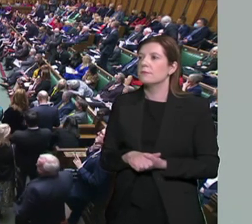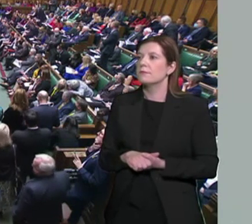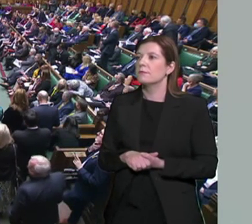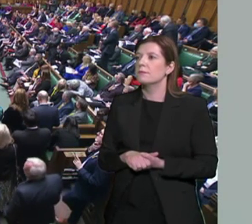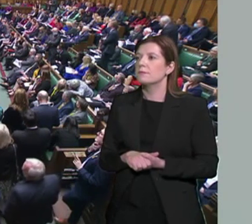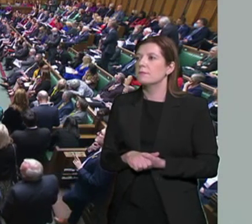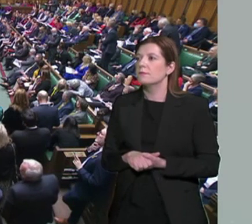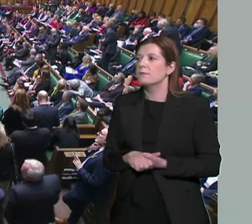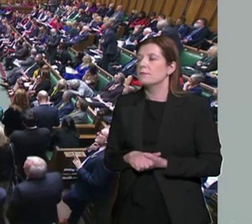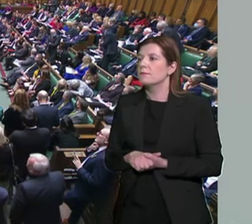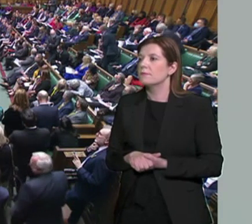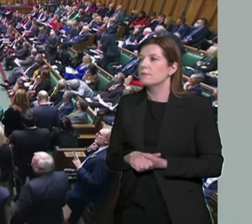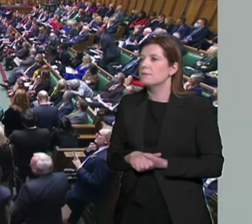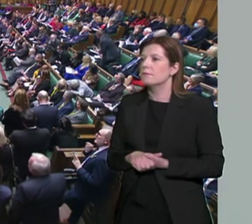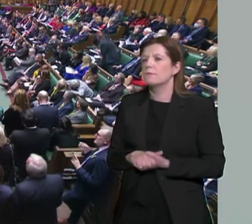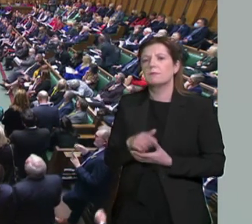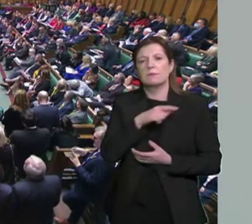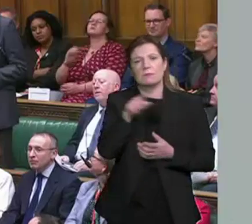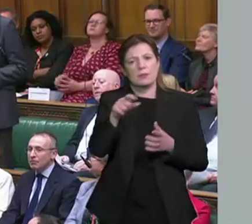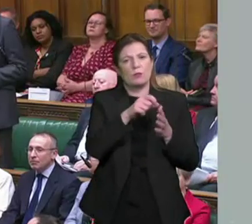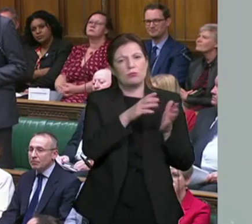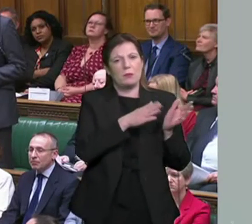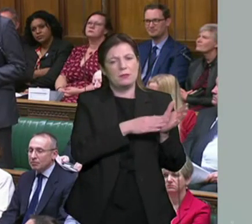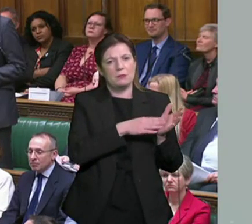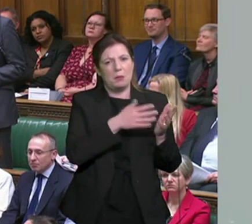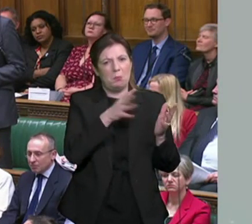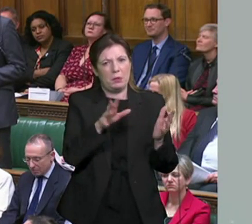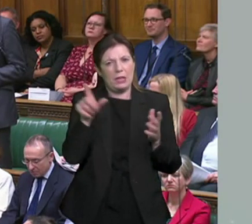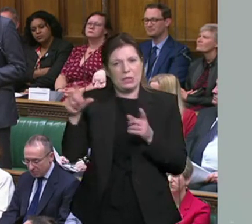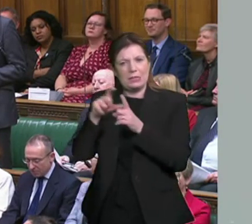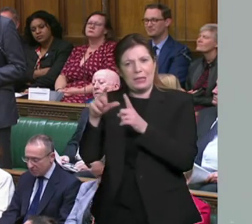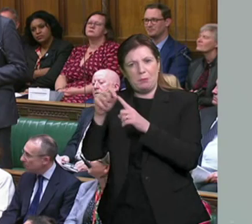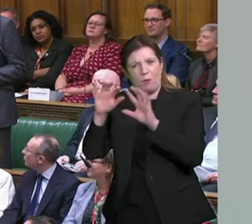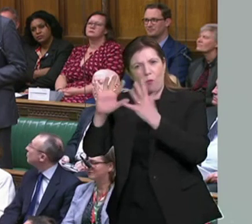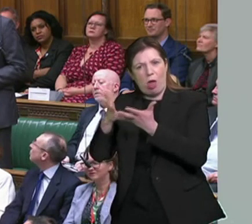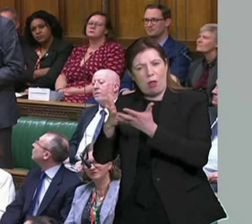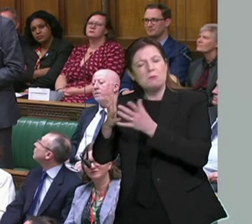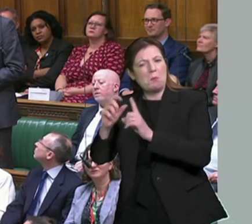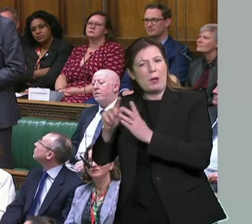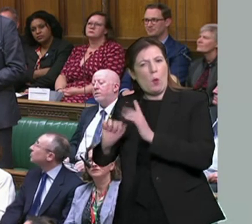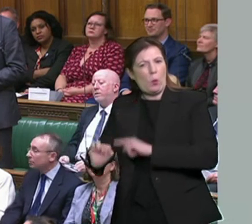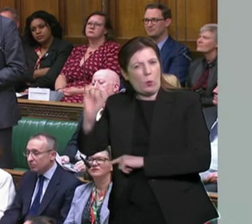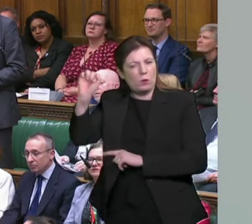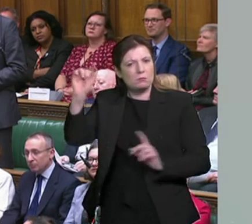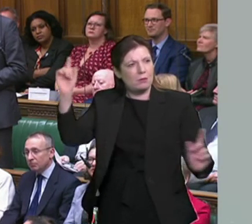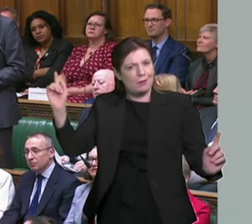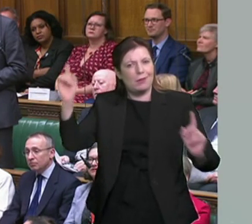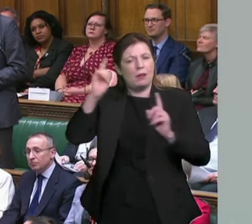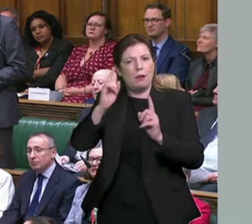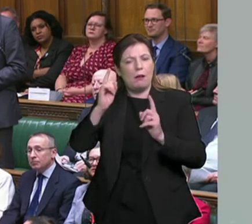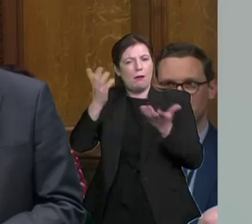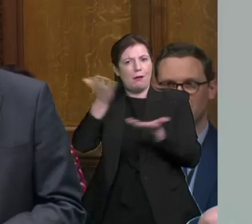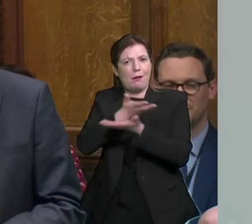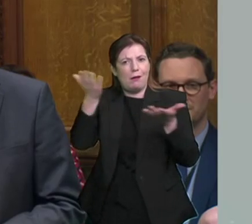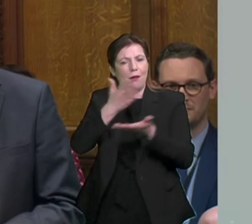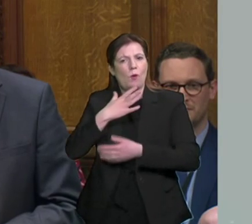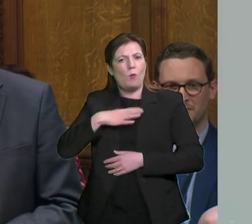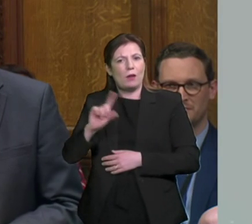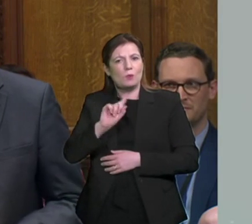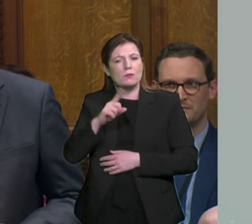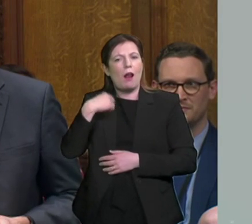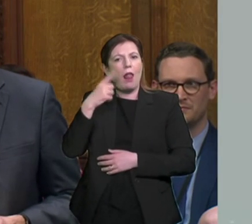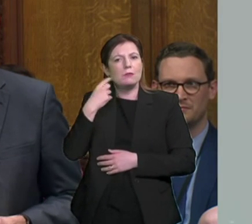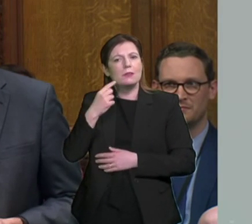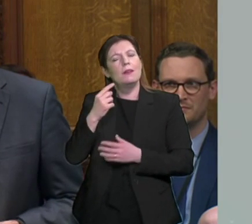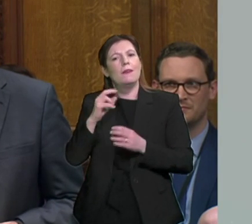The Prime Minister met the chairman of P&O owners DP World to discuss setting up a freeport in London.